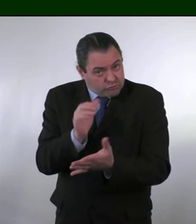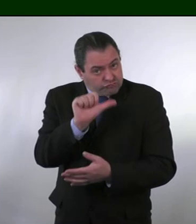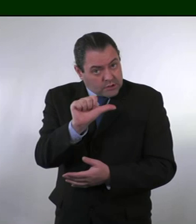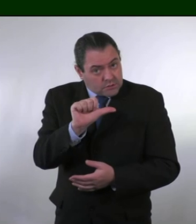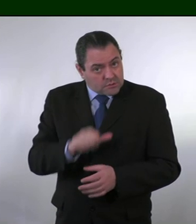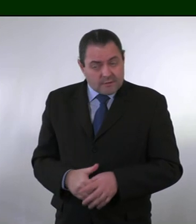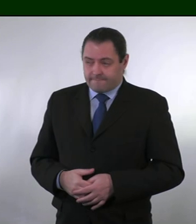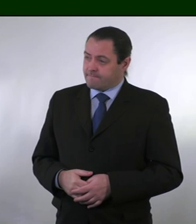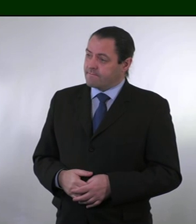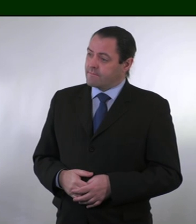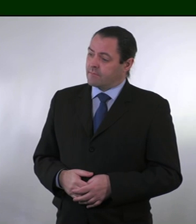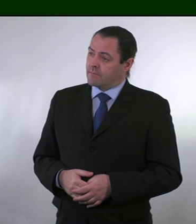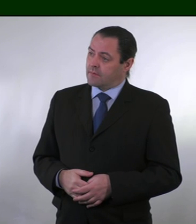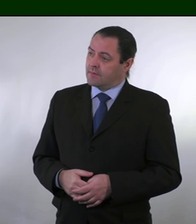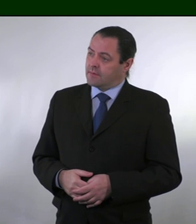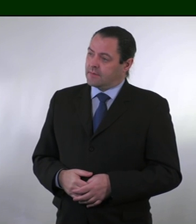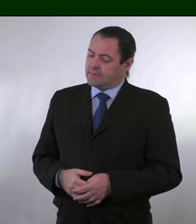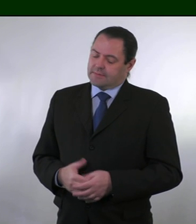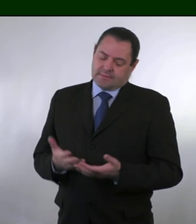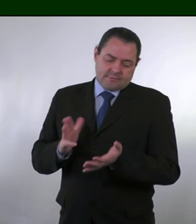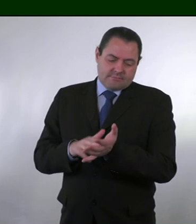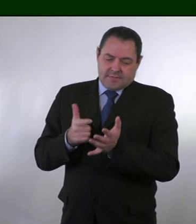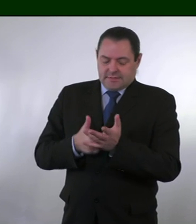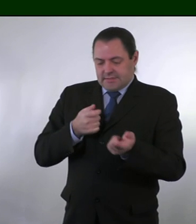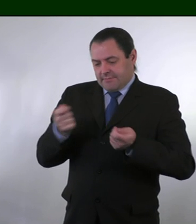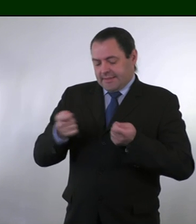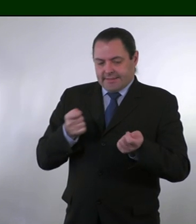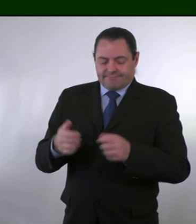Again, I think it is extraordinary that the right hon.